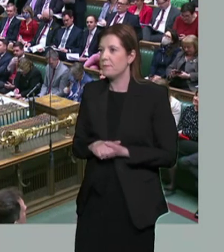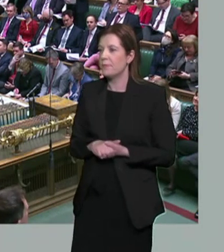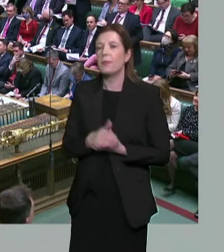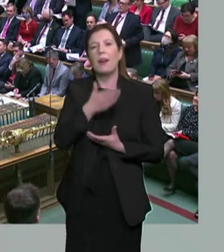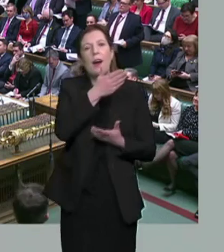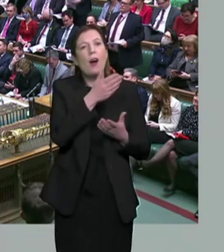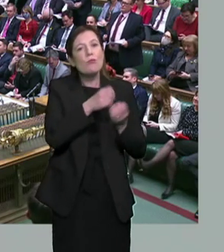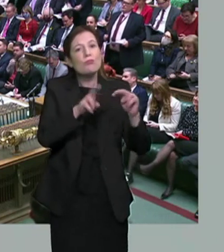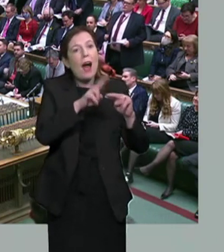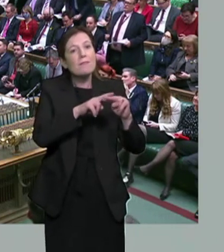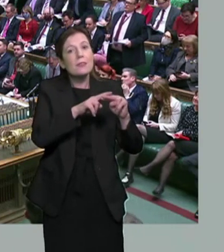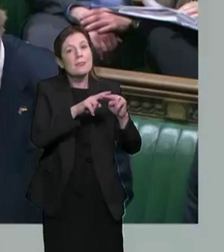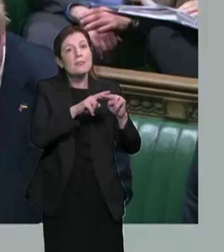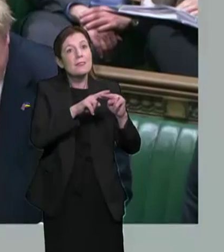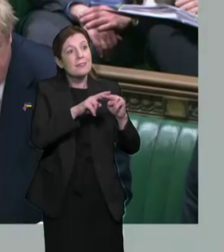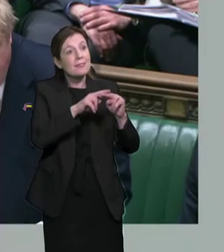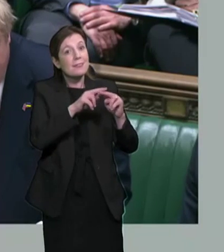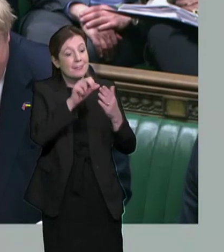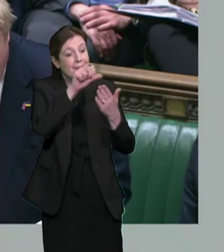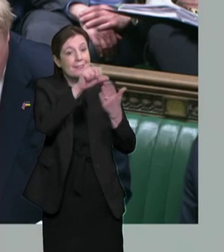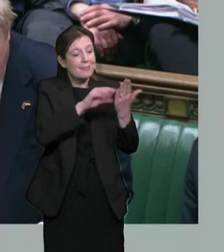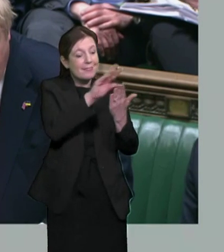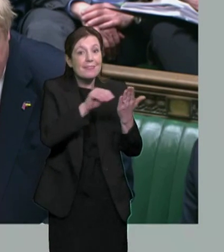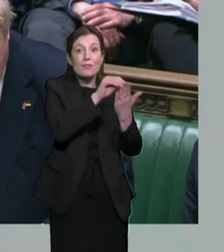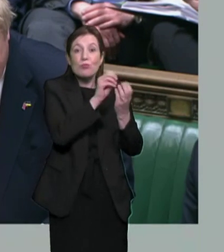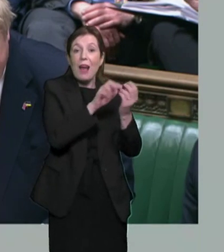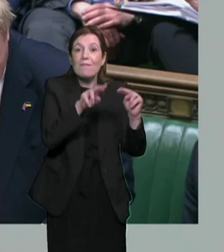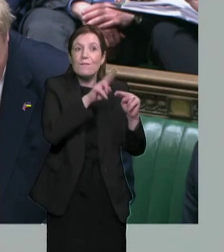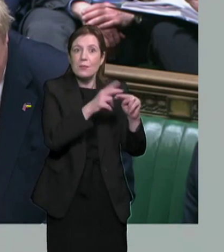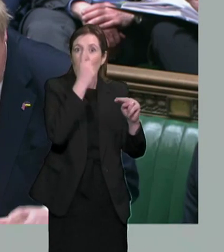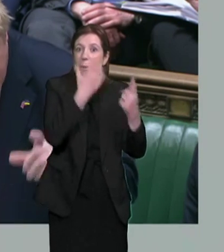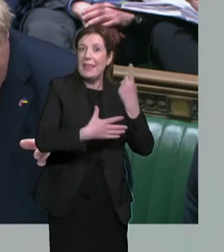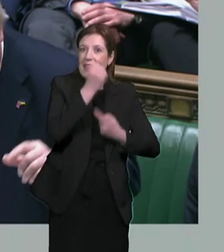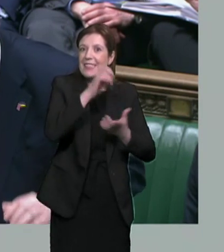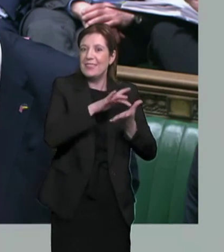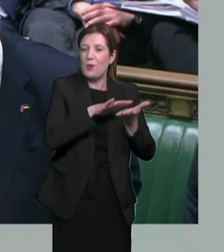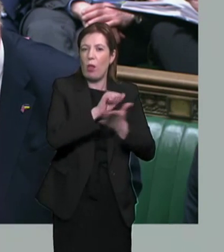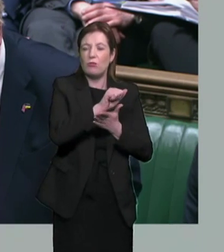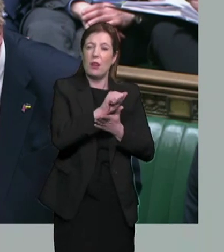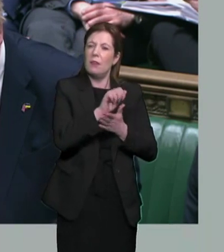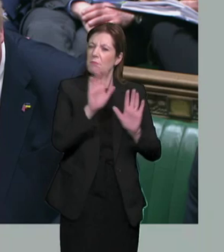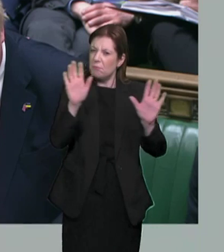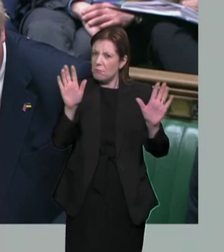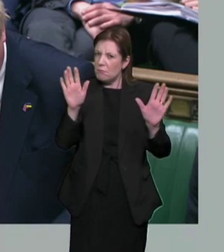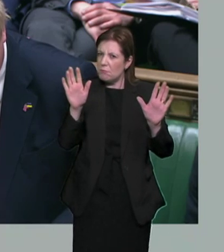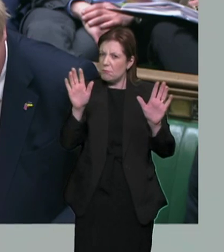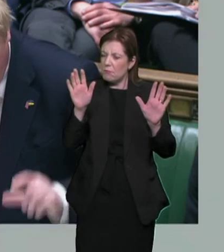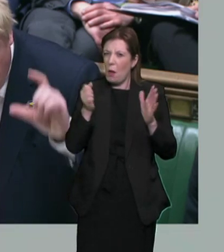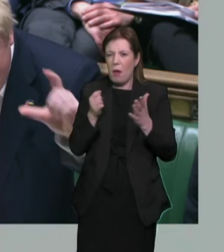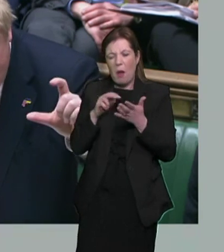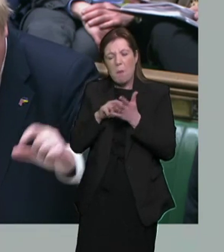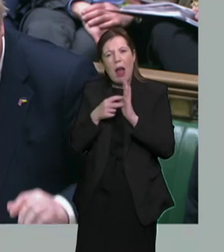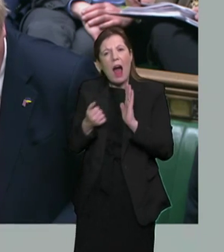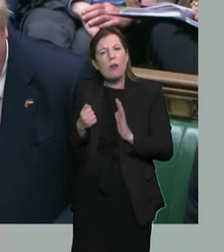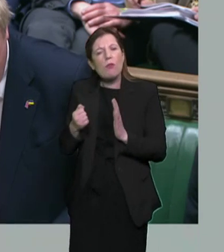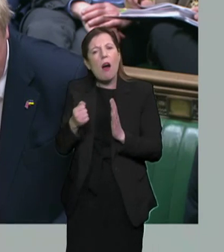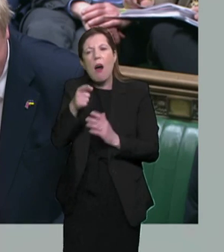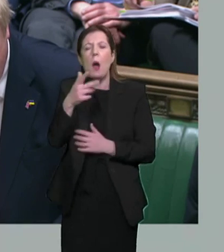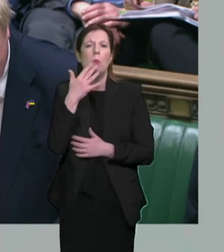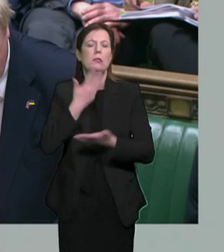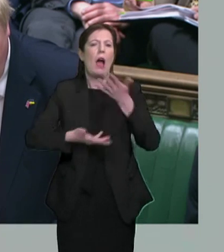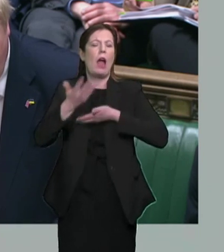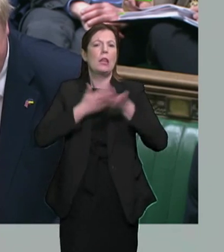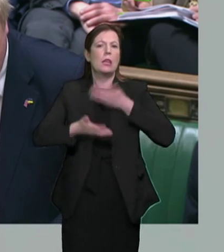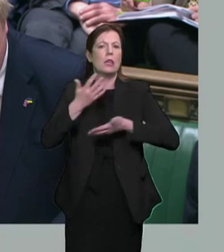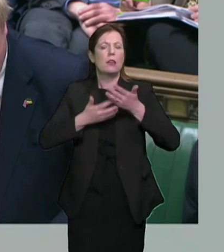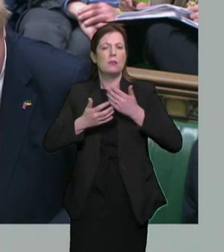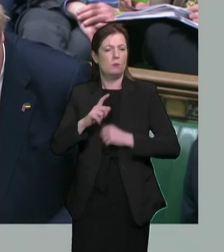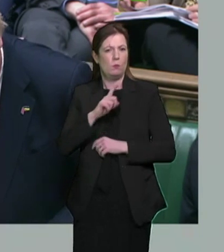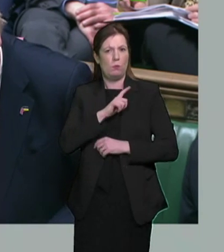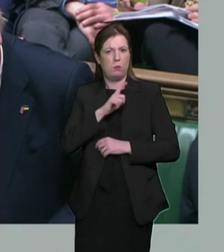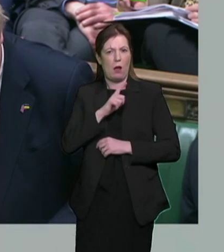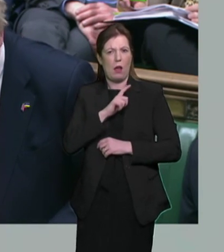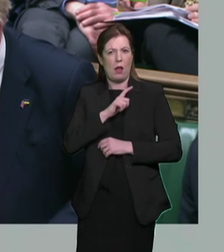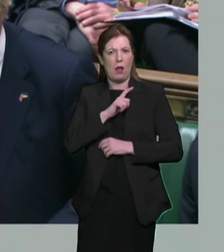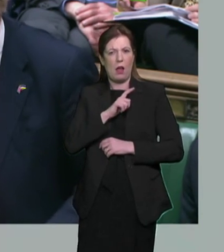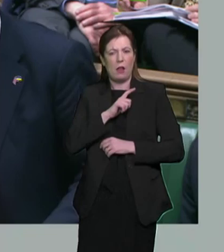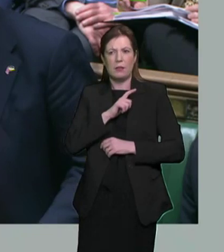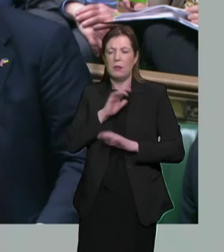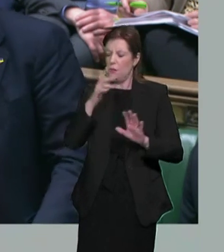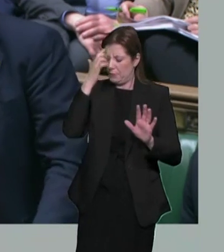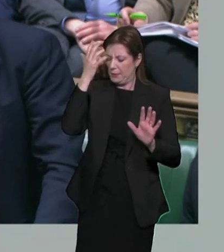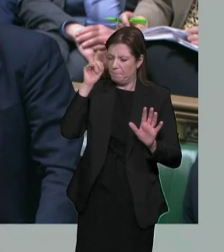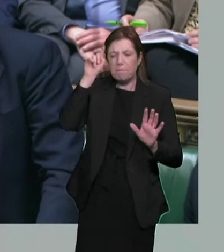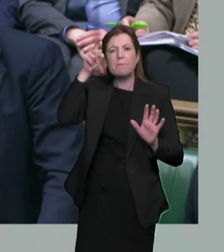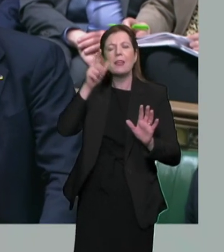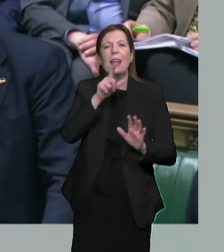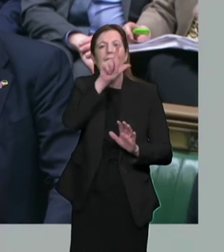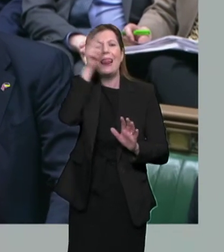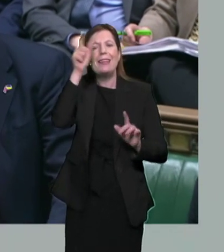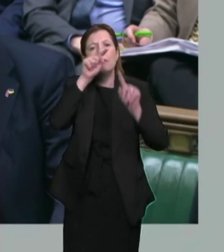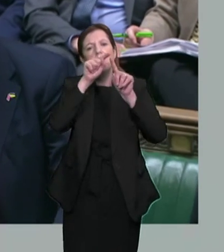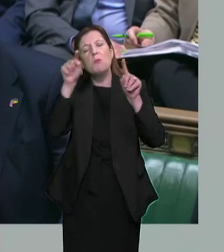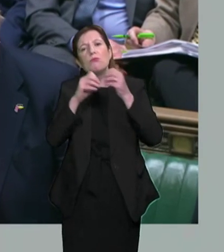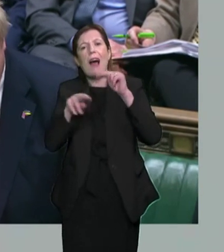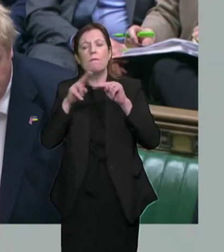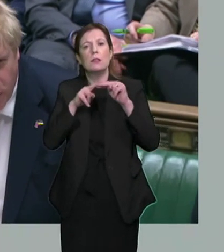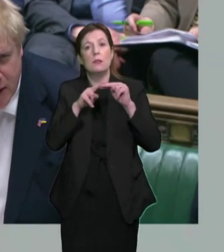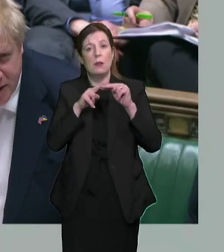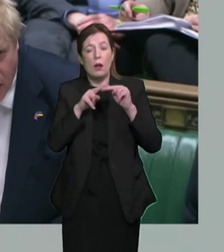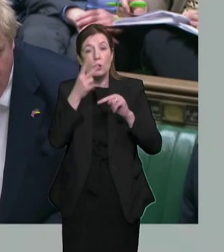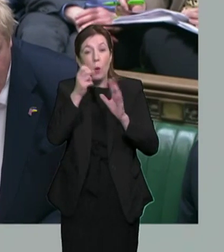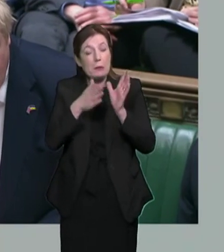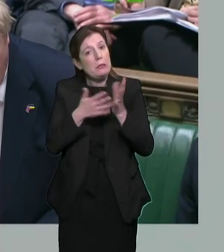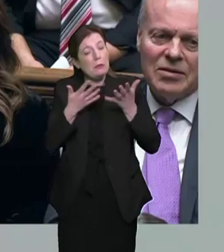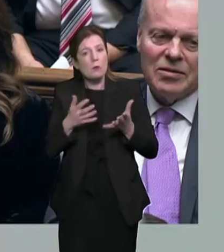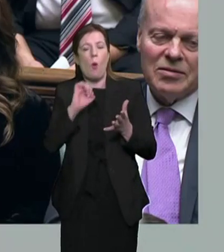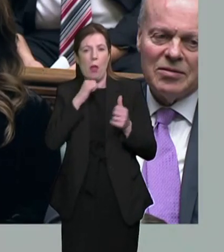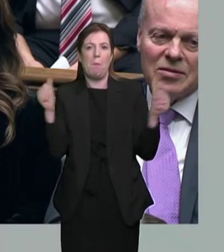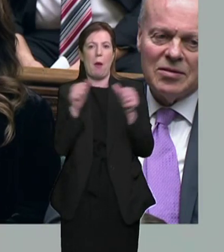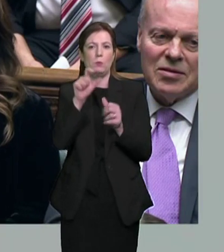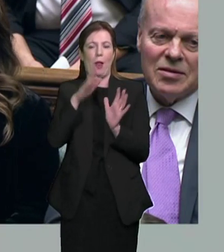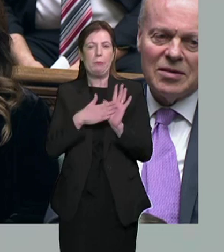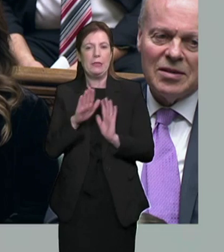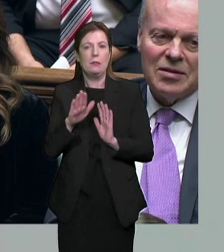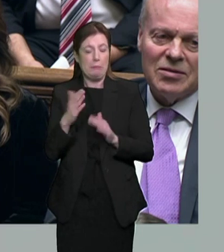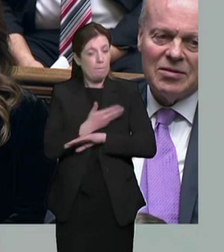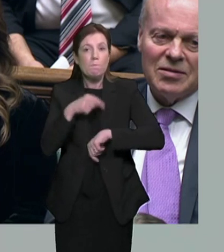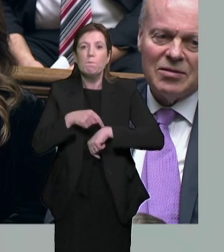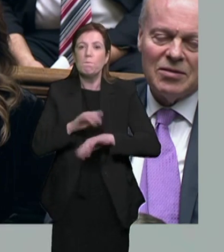I congratulate Bradford on being shortlisted in the way that that wonderful city has been, but I think the honourable Lady is wrong about what the integrated rail plan said, because already it commits to cutting the journey times from Leeds to Bradford from 20 minutes to 12 minutes, if I remember correctly.